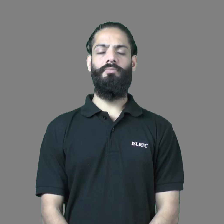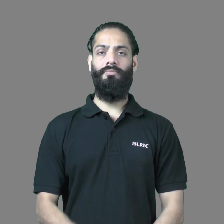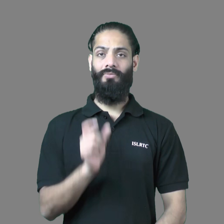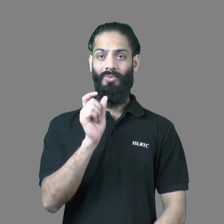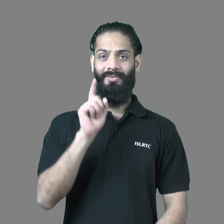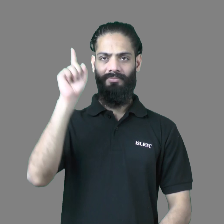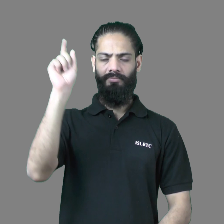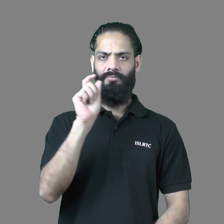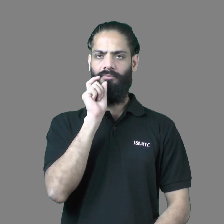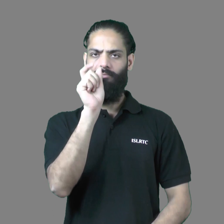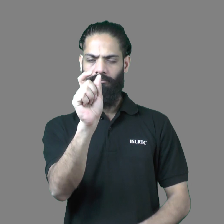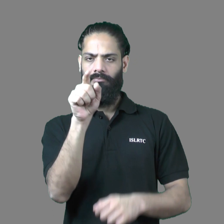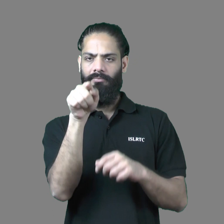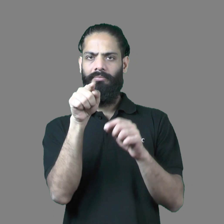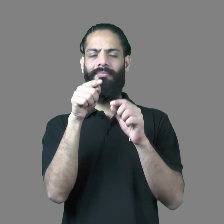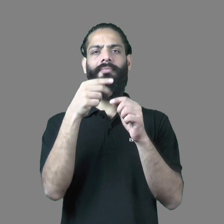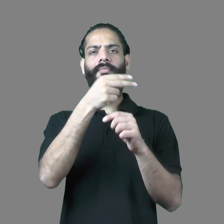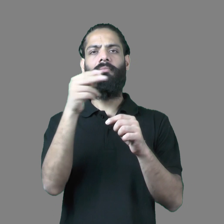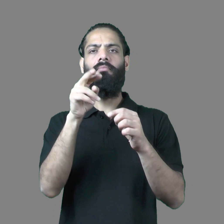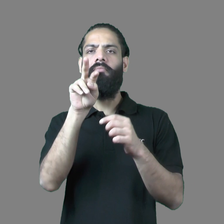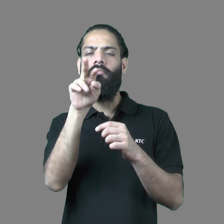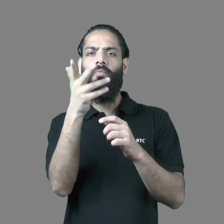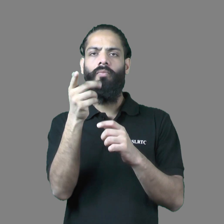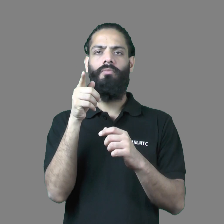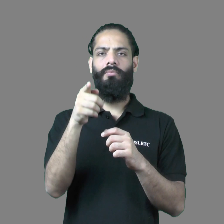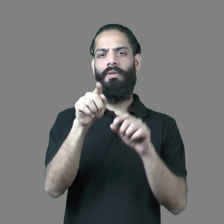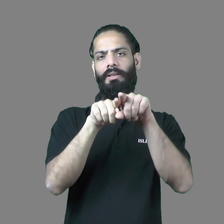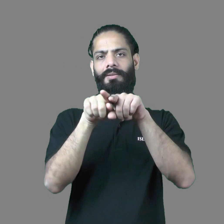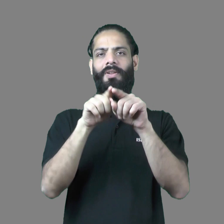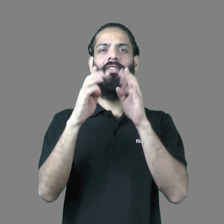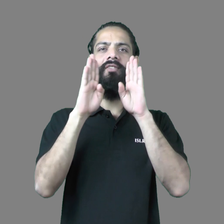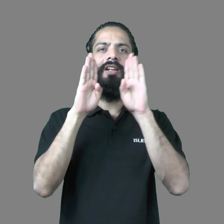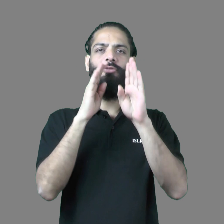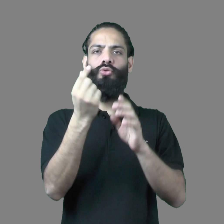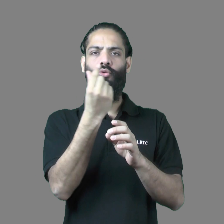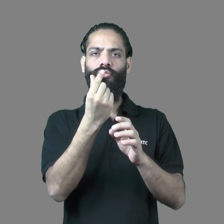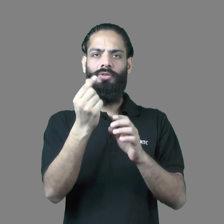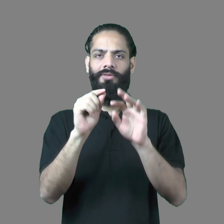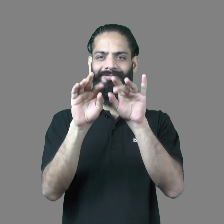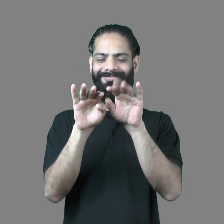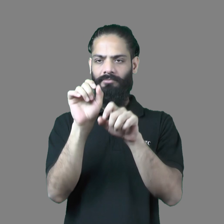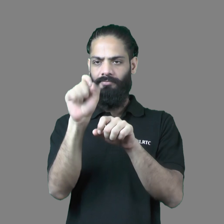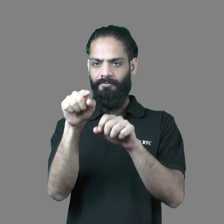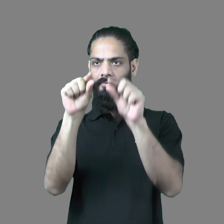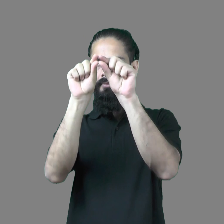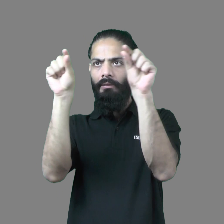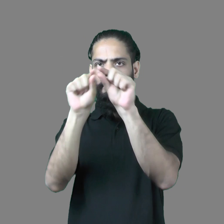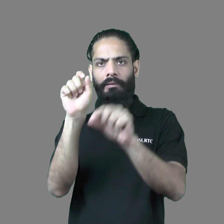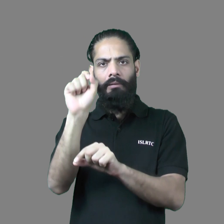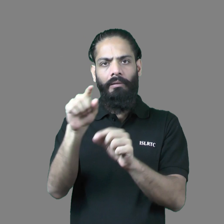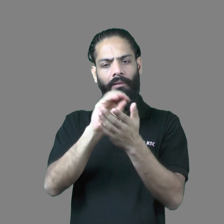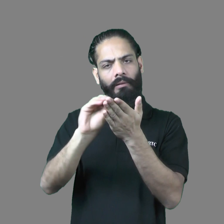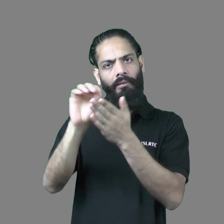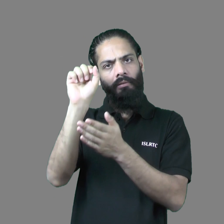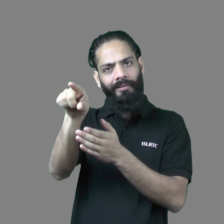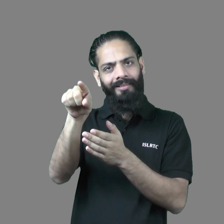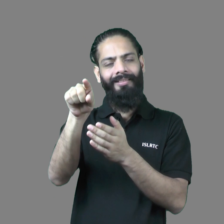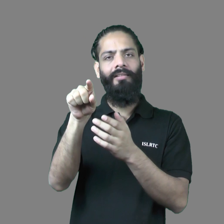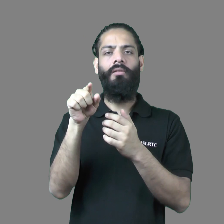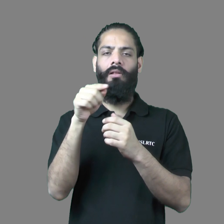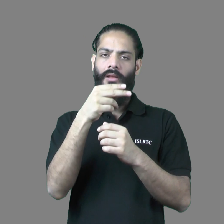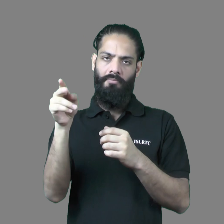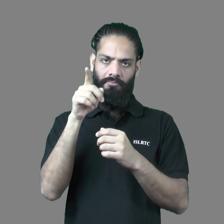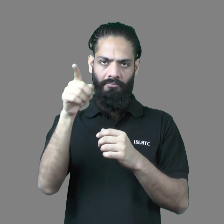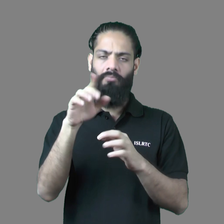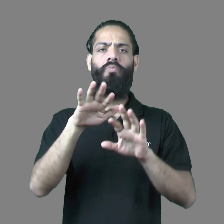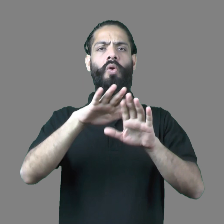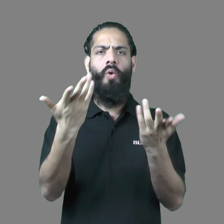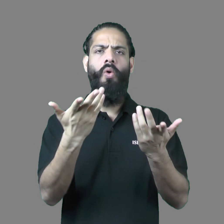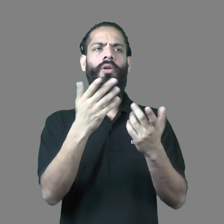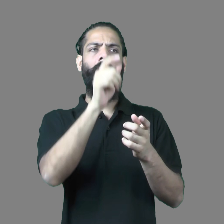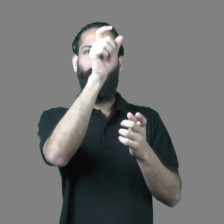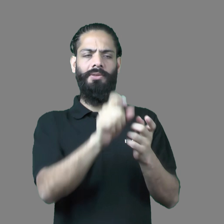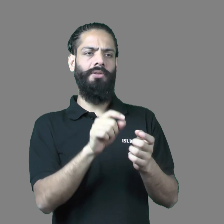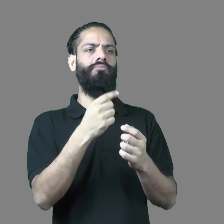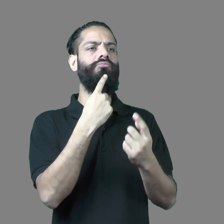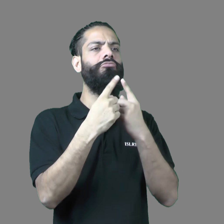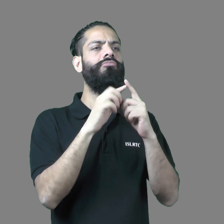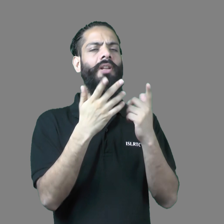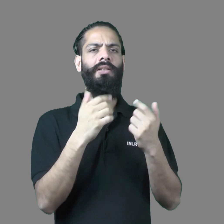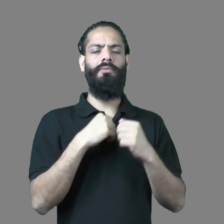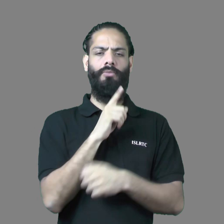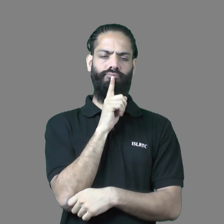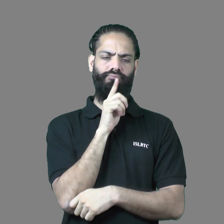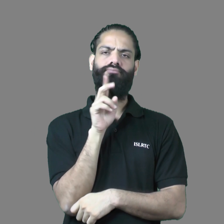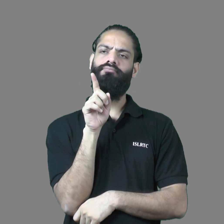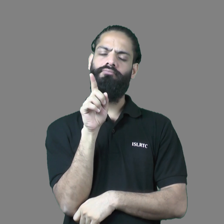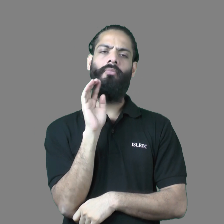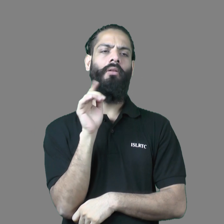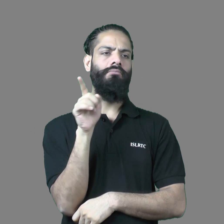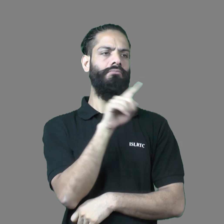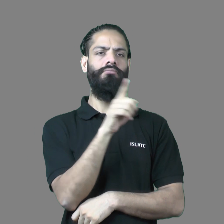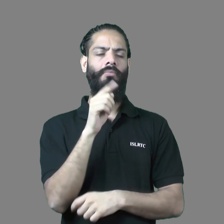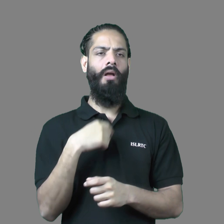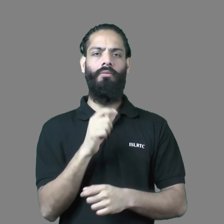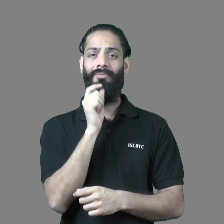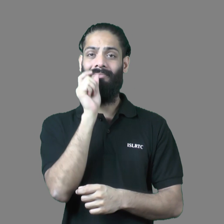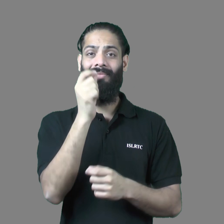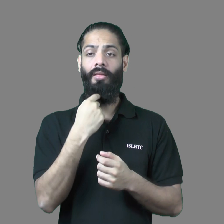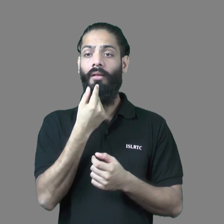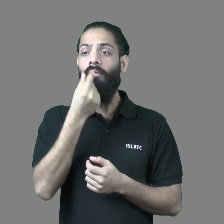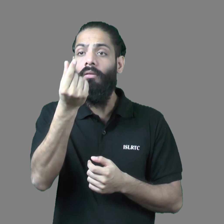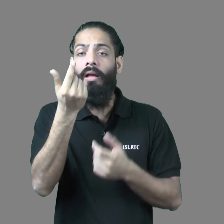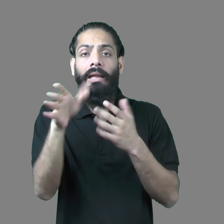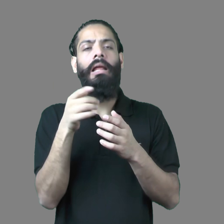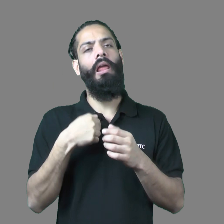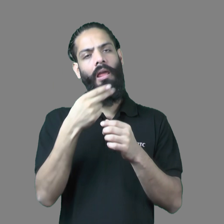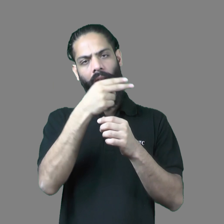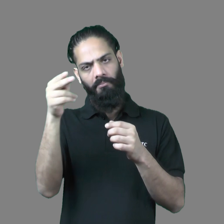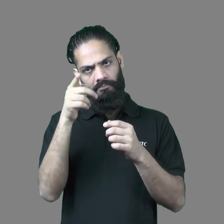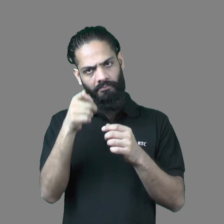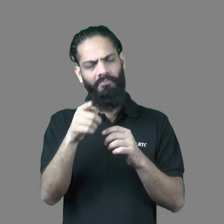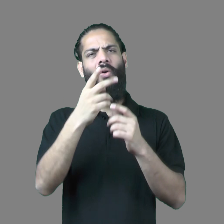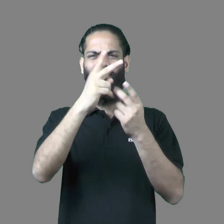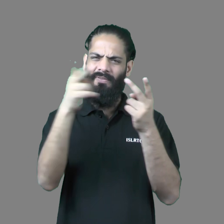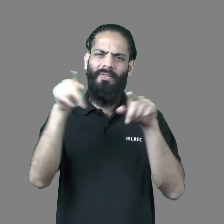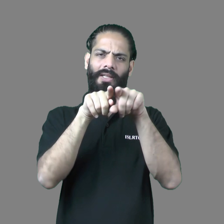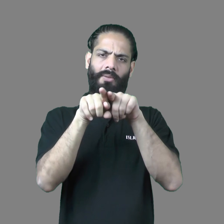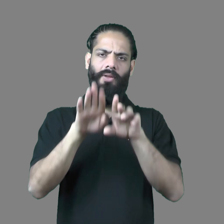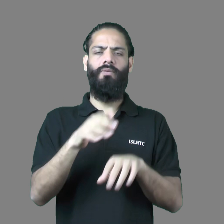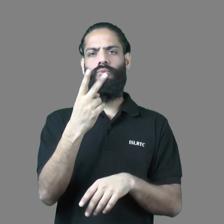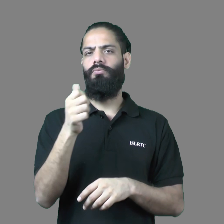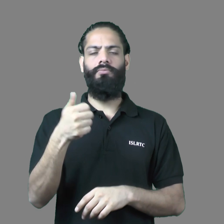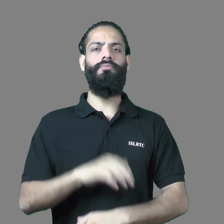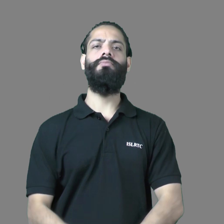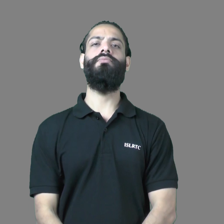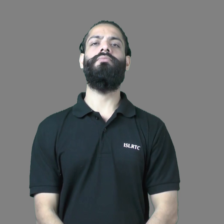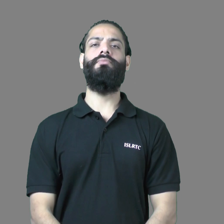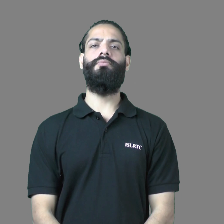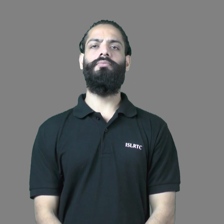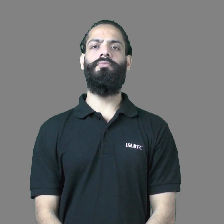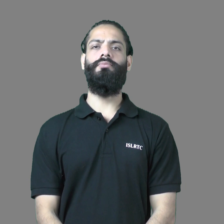Comment